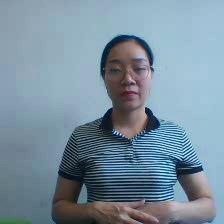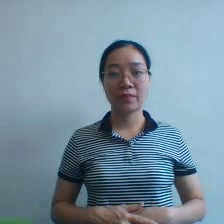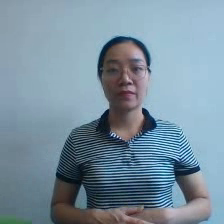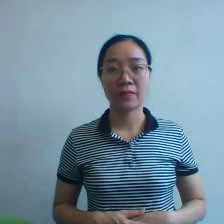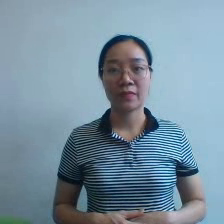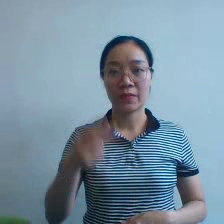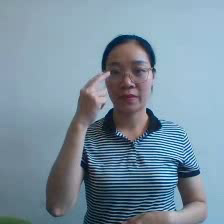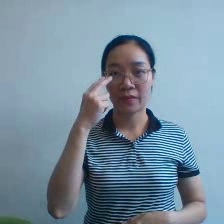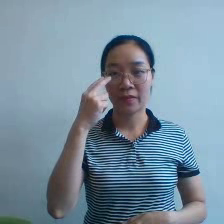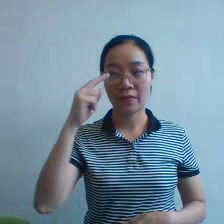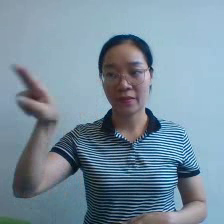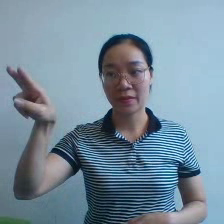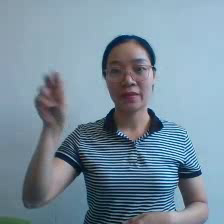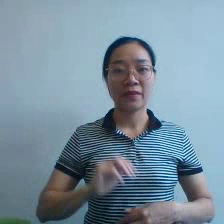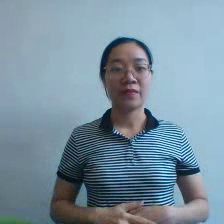Nhìn